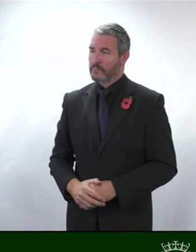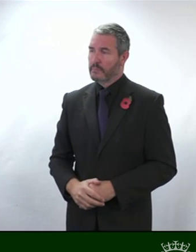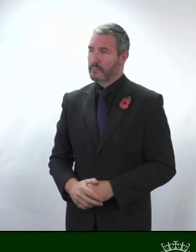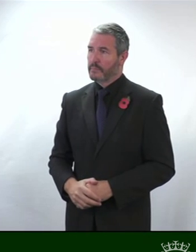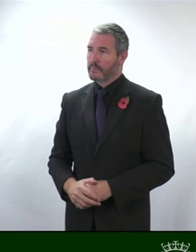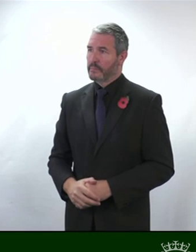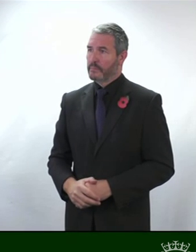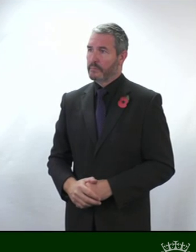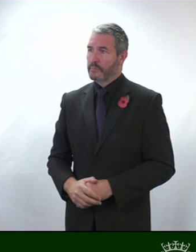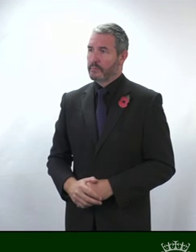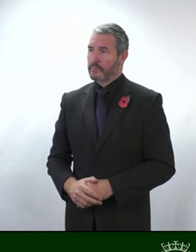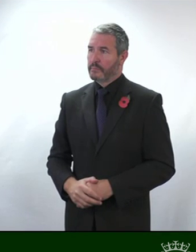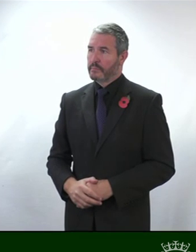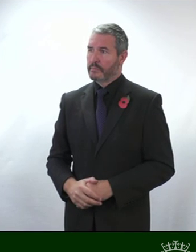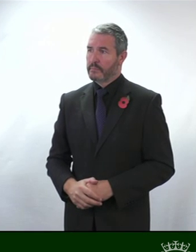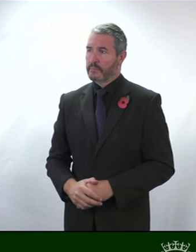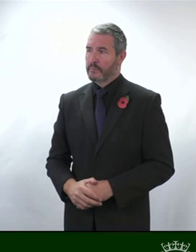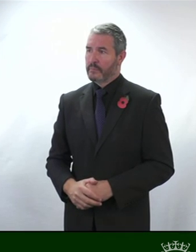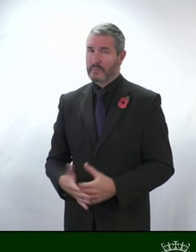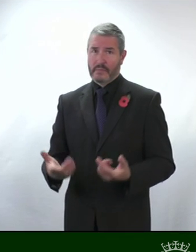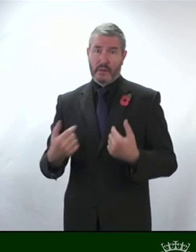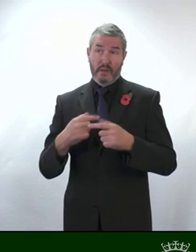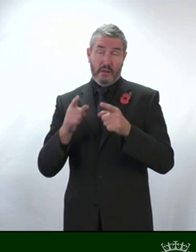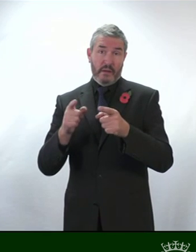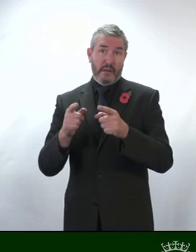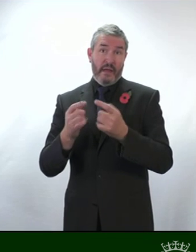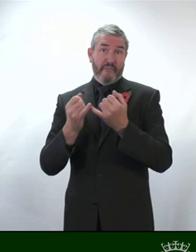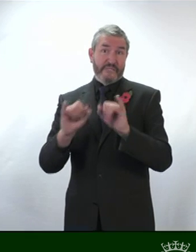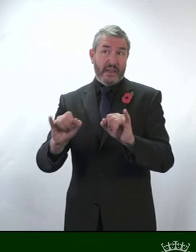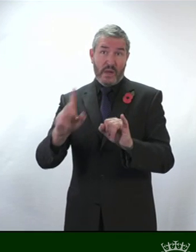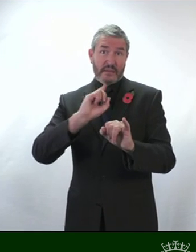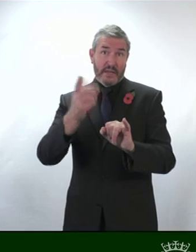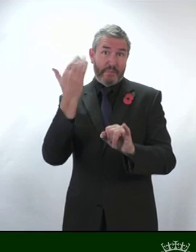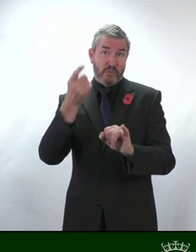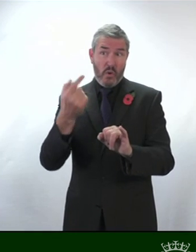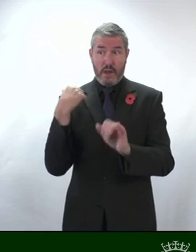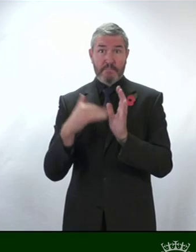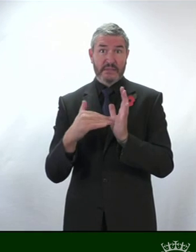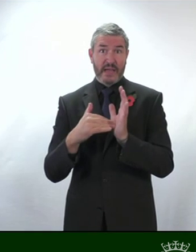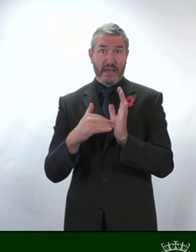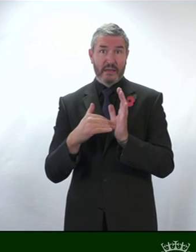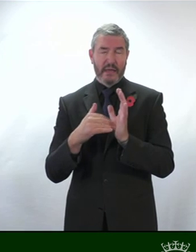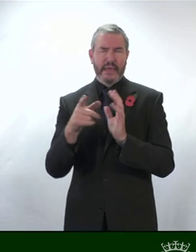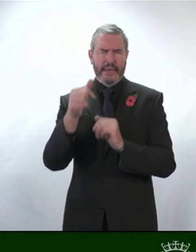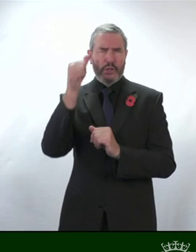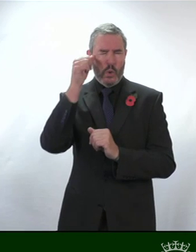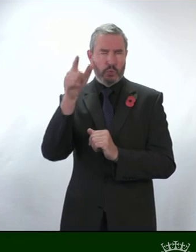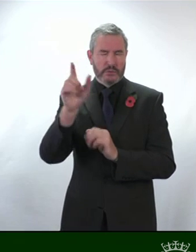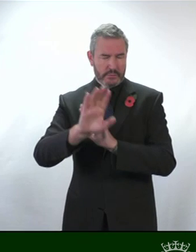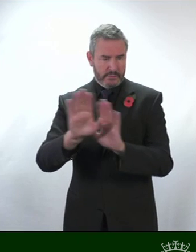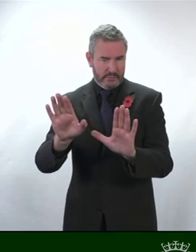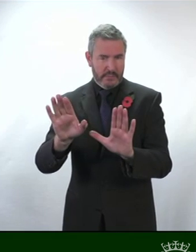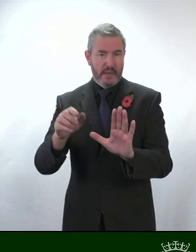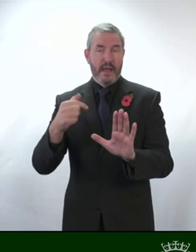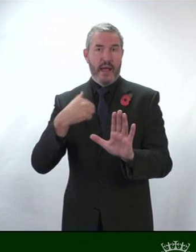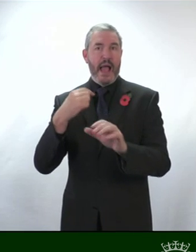I hesitate to accuse the right hon. Gentleman of failing to listen to what I said on Monday—I think he heard exactly what I said.